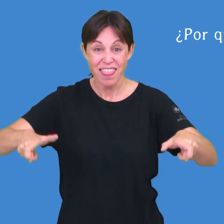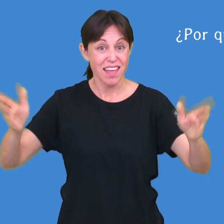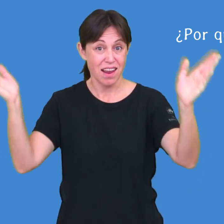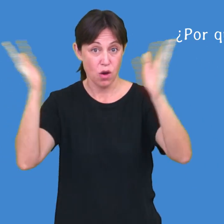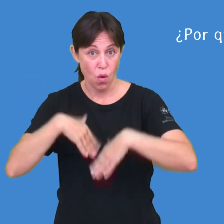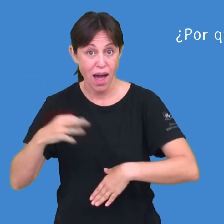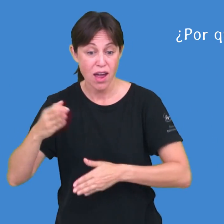haber no